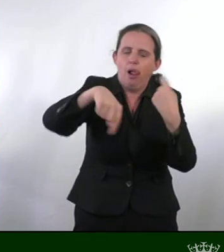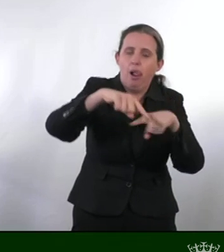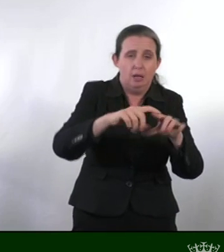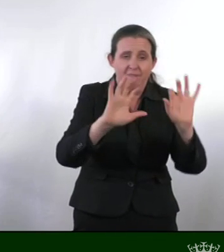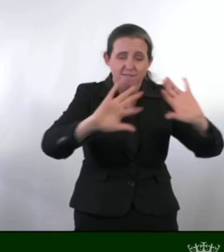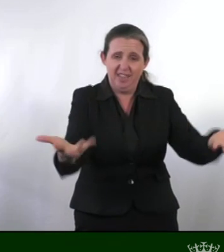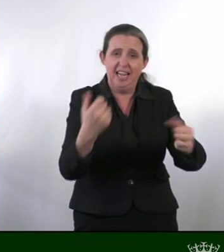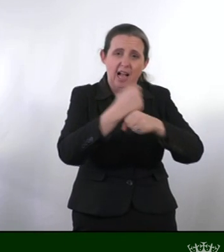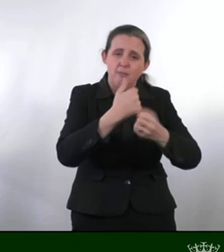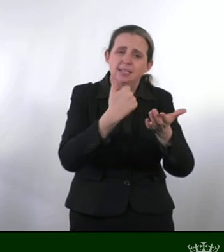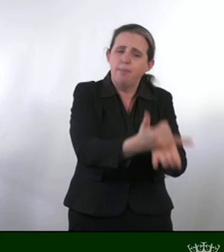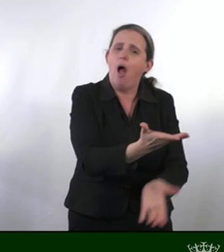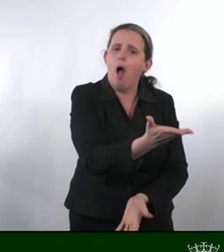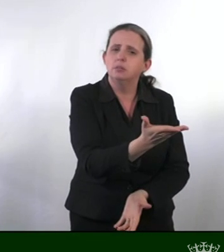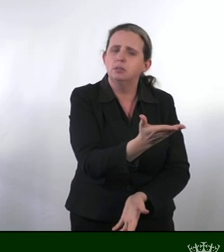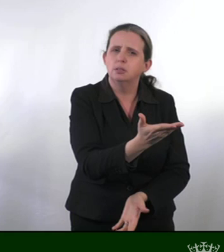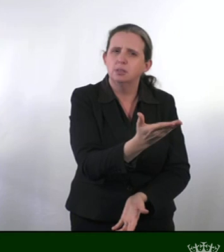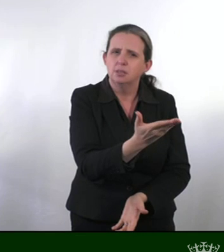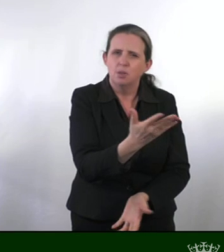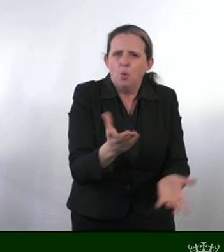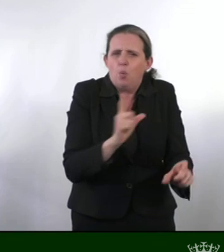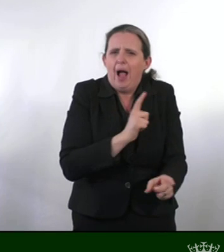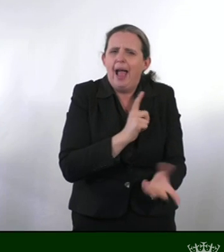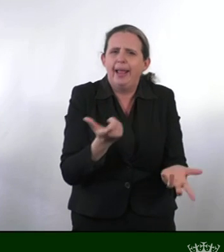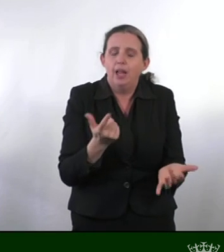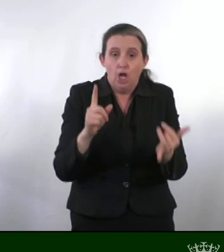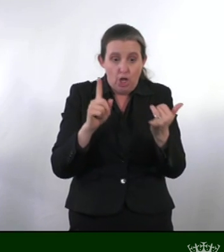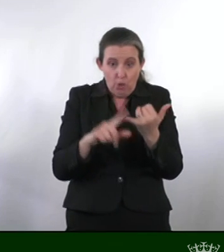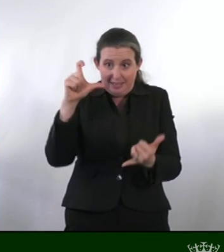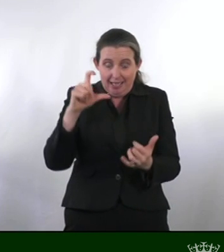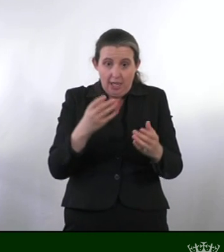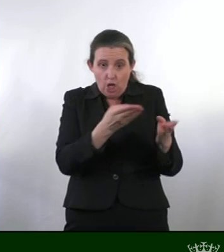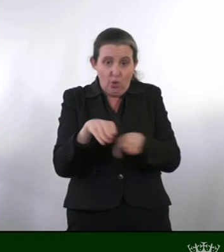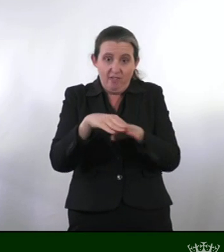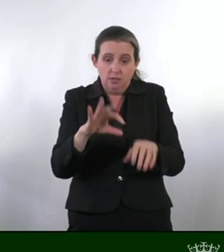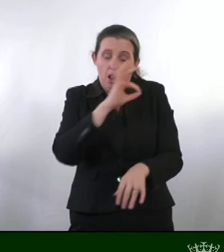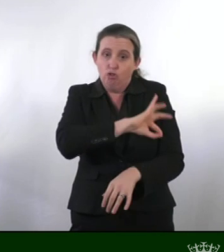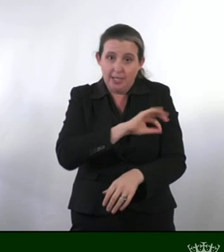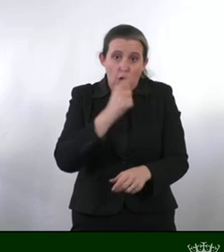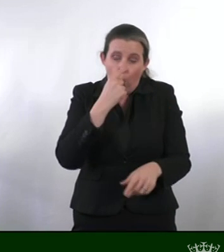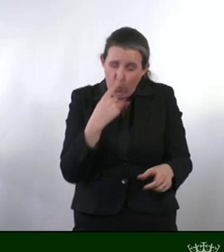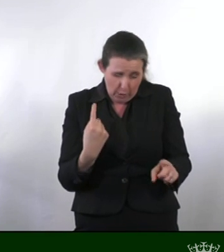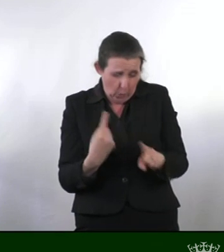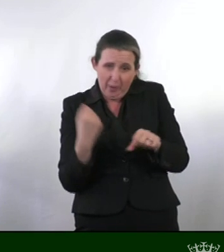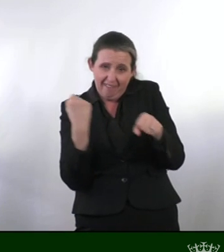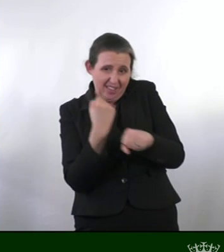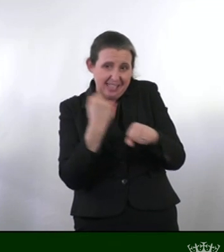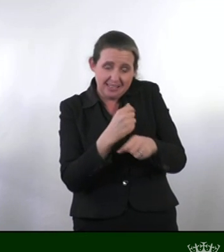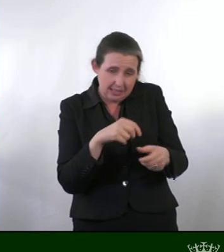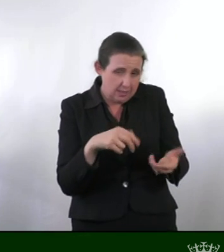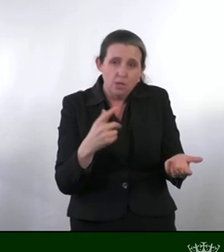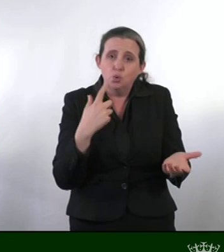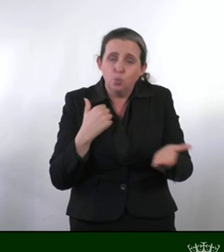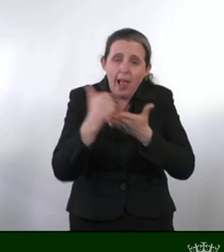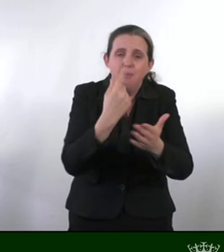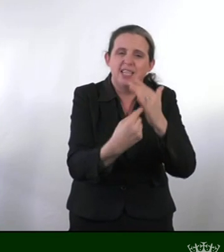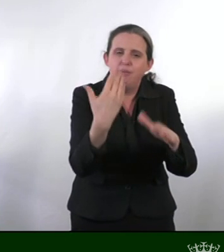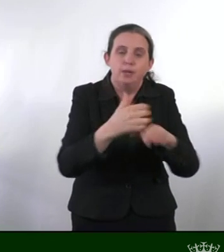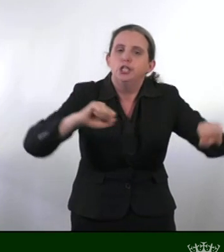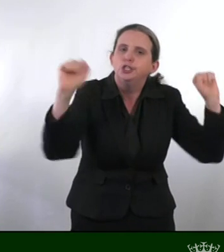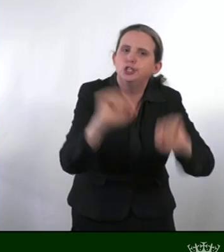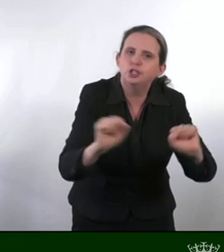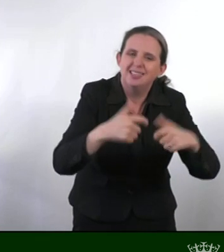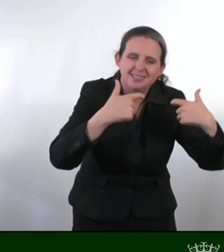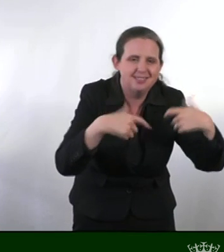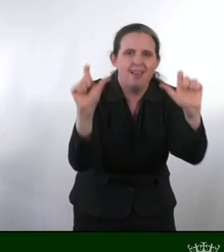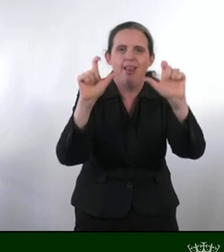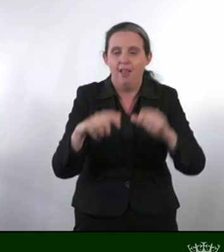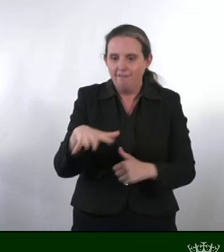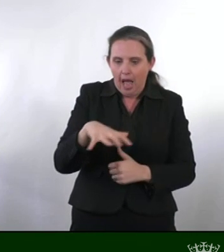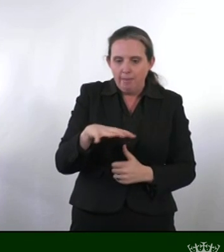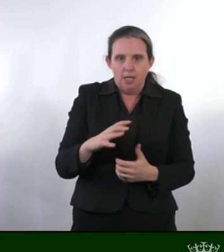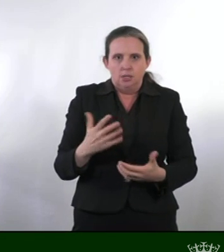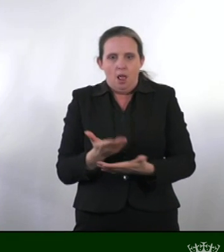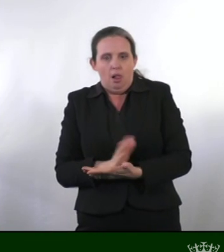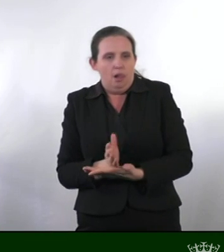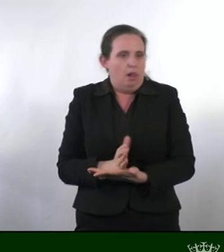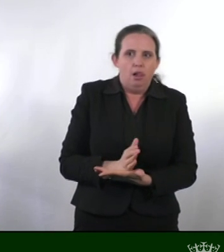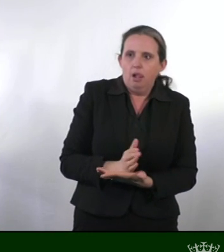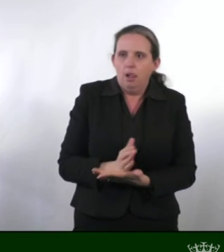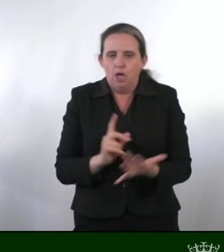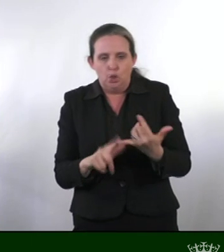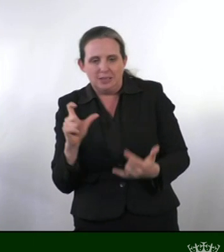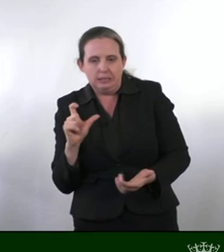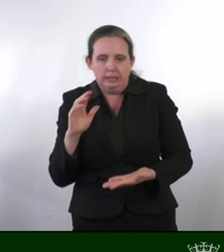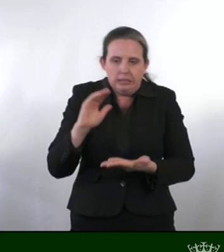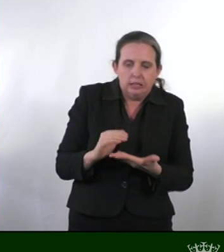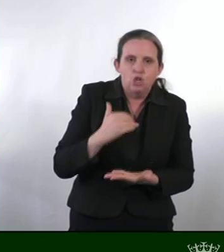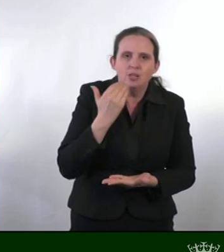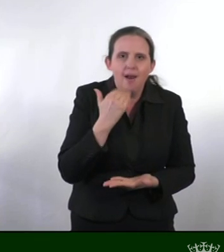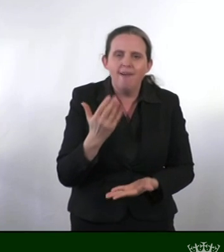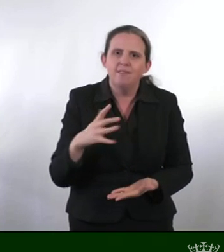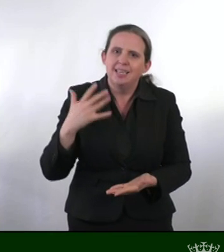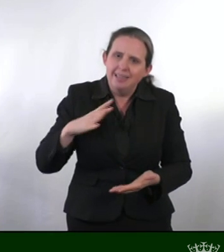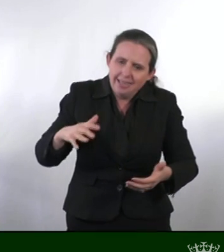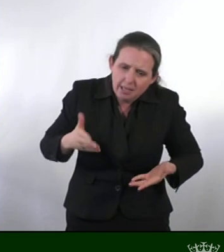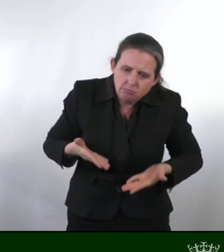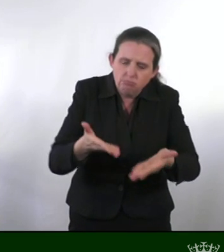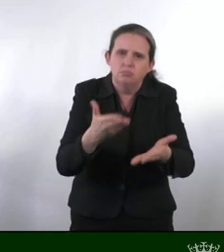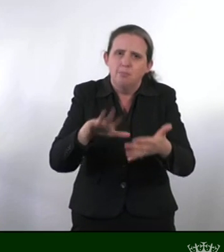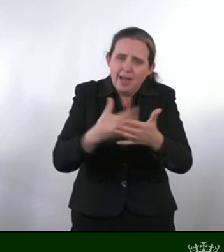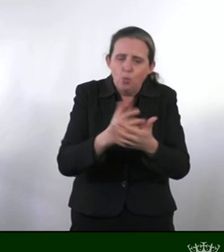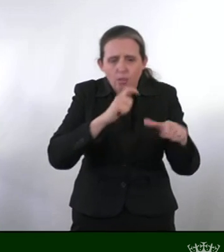Why is he still refusing to make the speedy fixes to universal credit that Labour has advocated, which would aid the self-employed, and why will he not provide families with certainty by ensuring that the increase in universal credit continues beyond April?